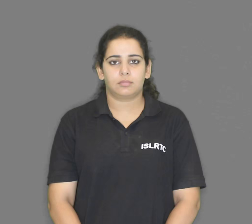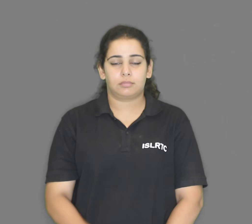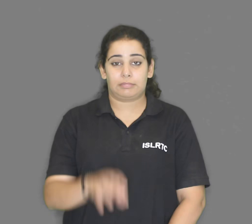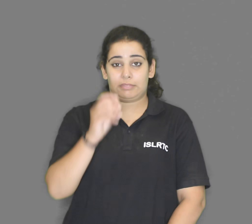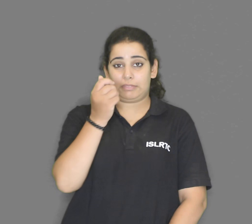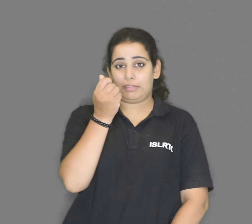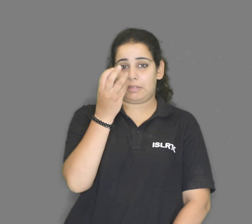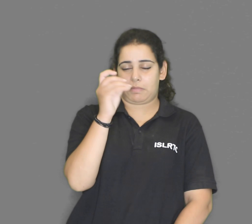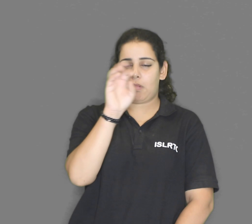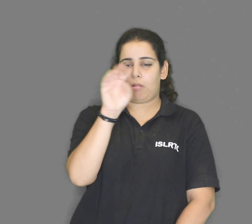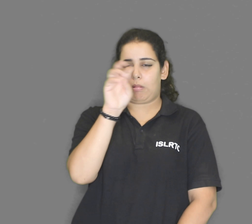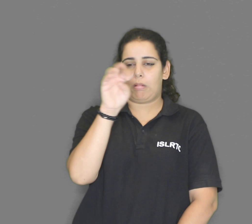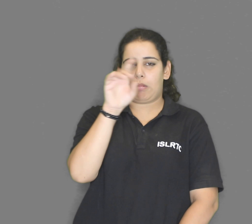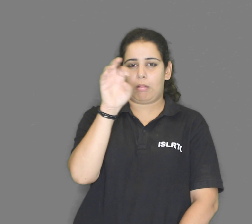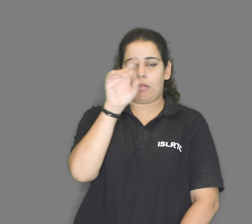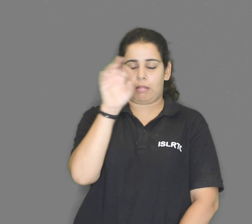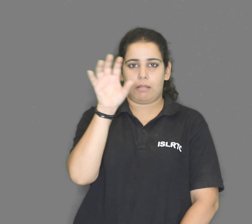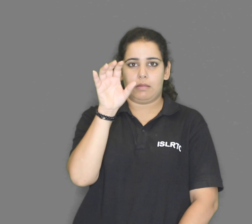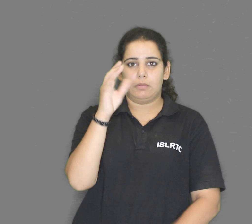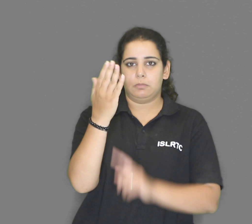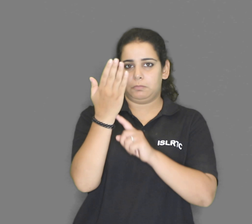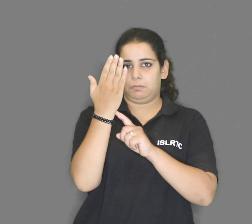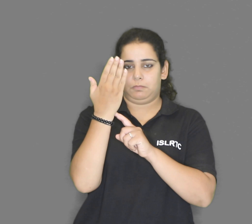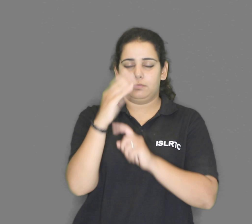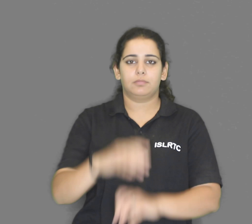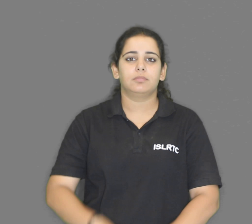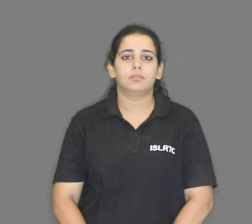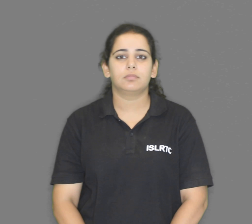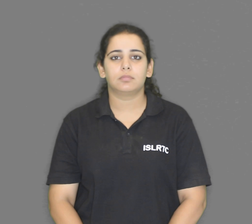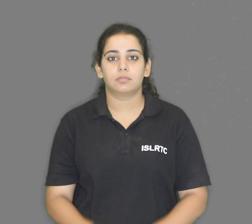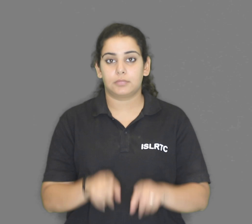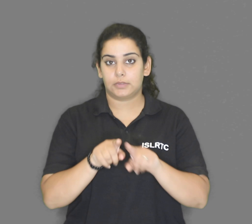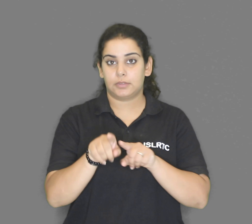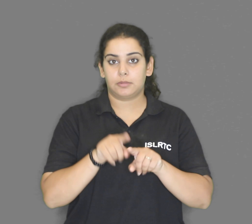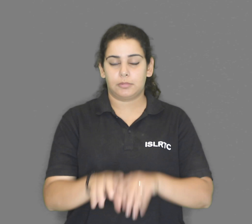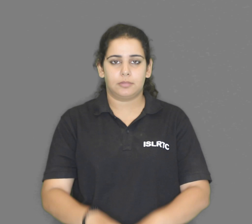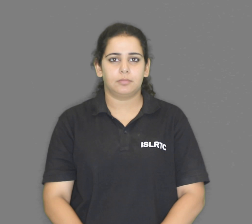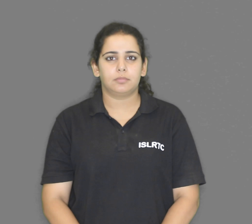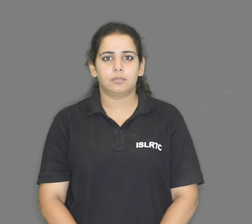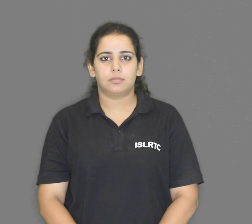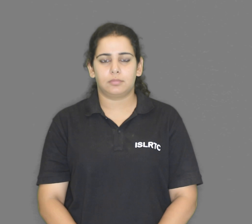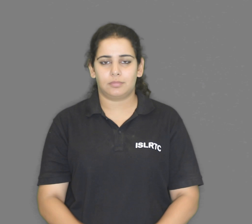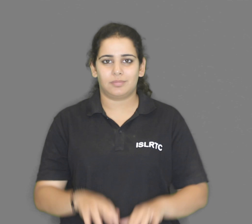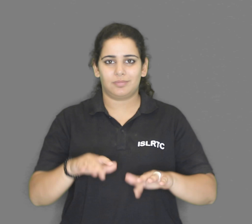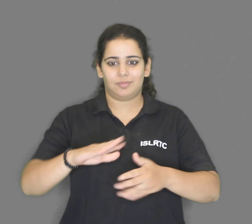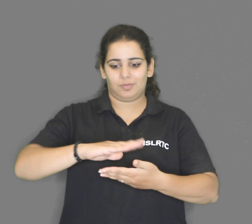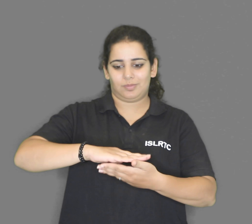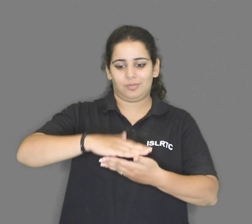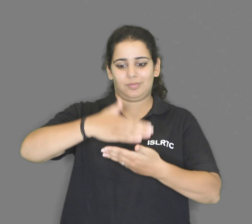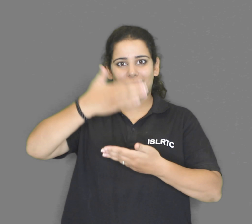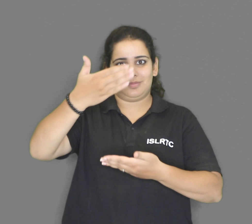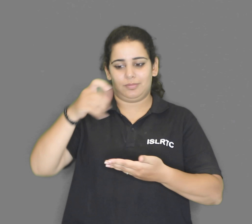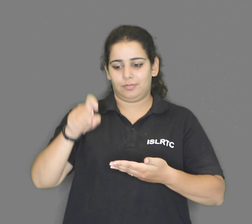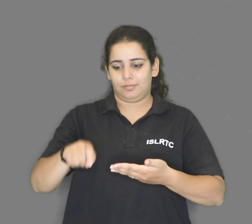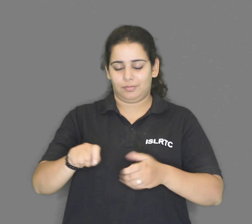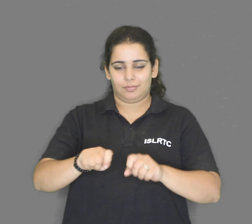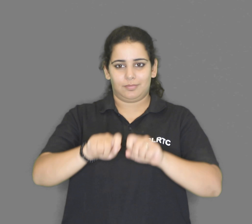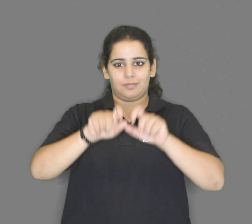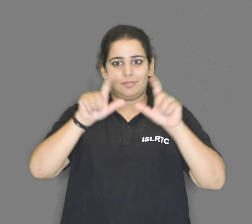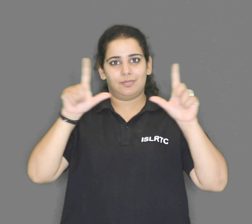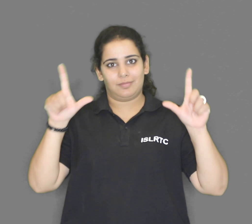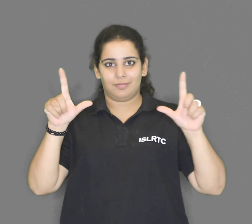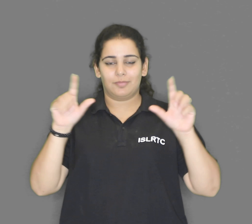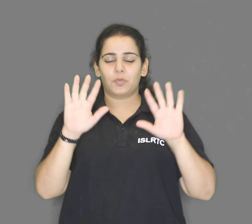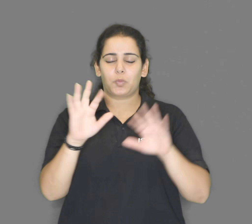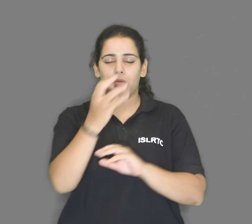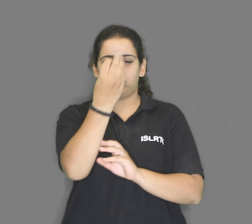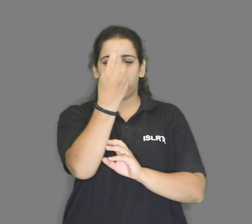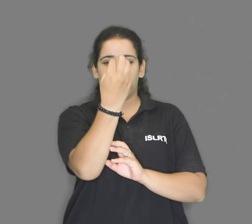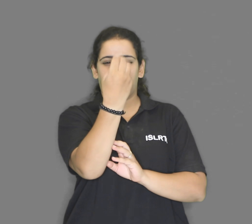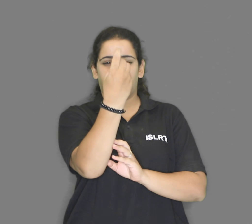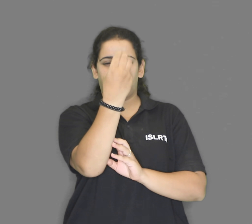Binary composed of or involving two things